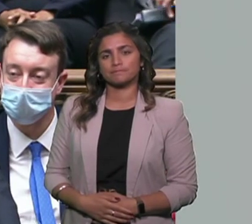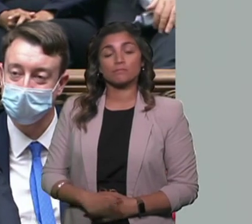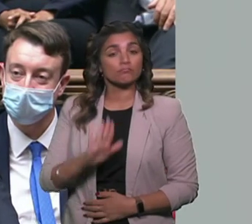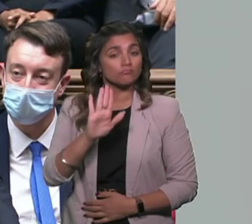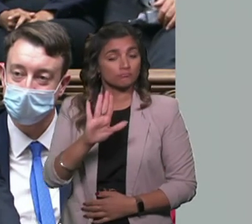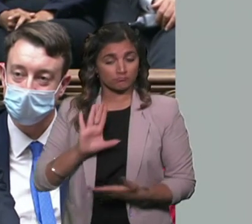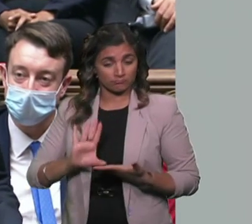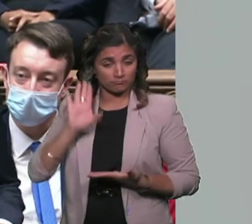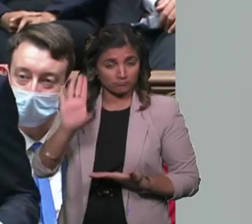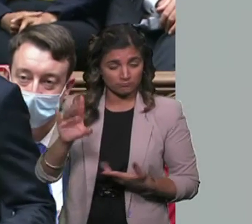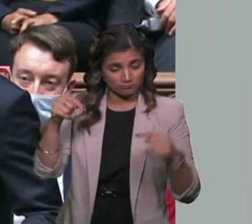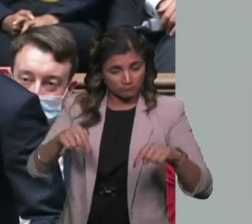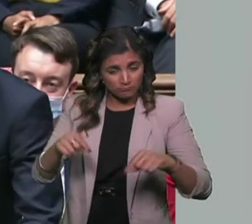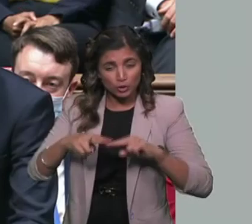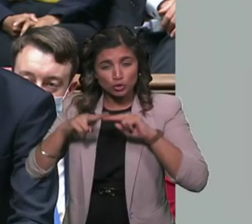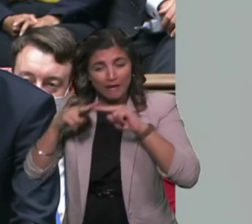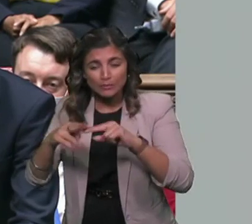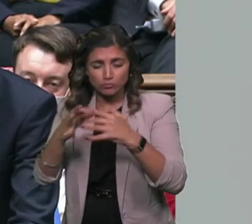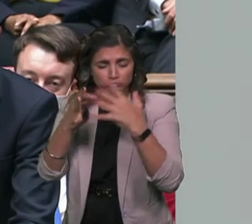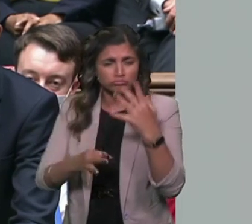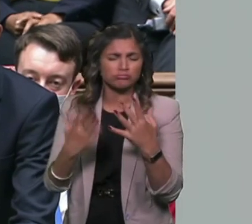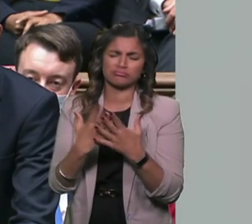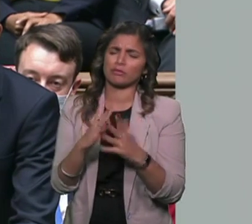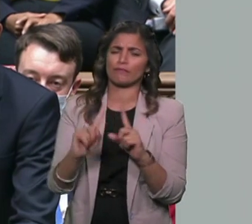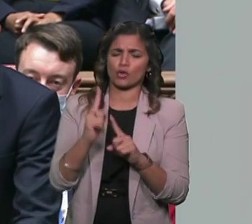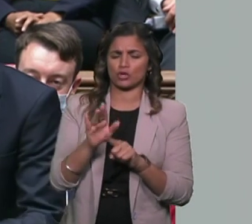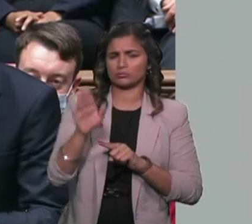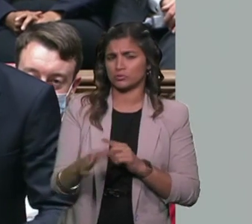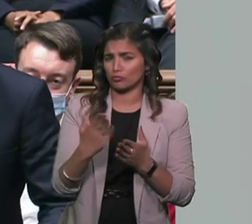Investment in our infrastructure is just the first step.